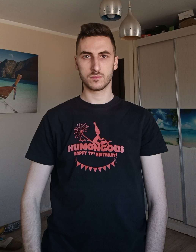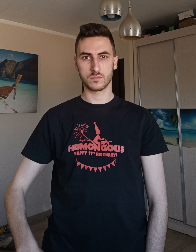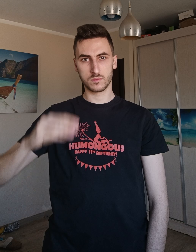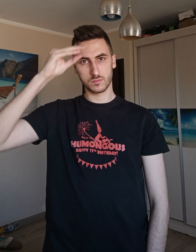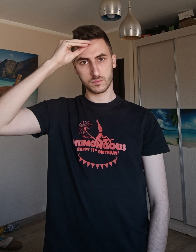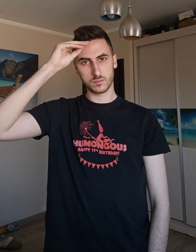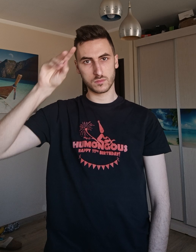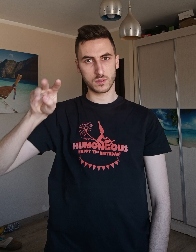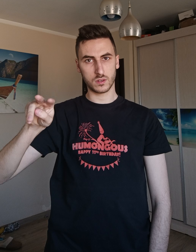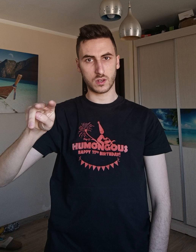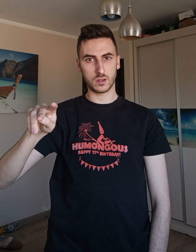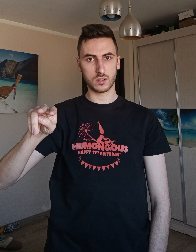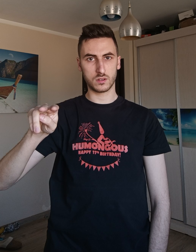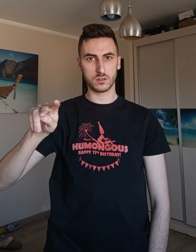אח